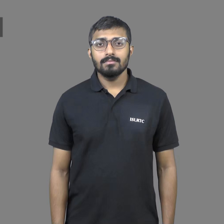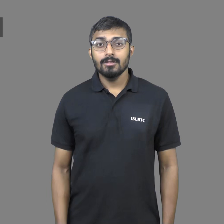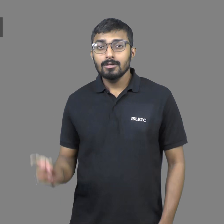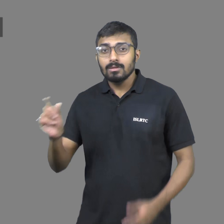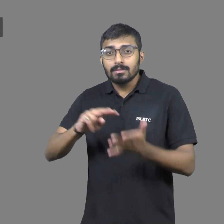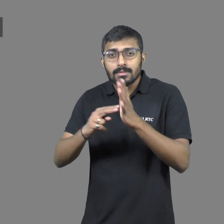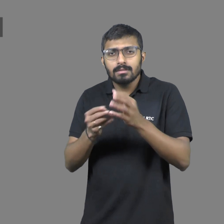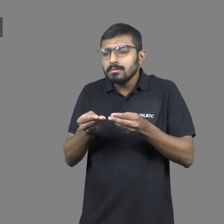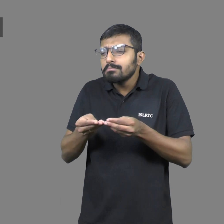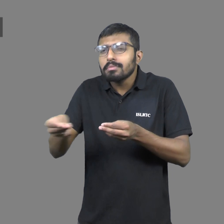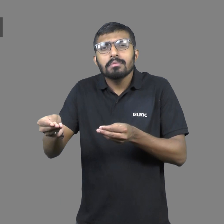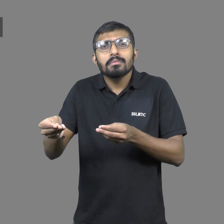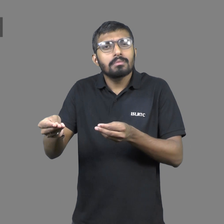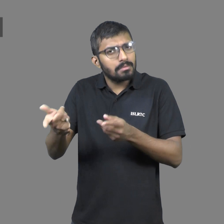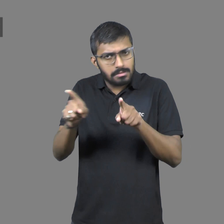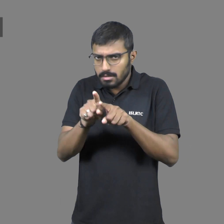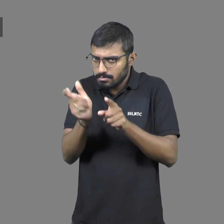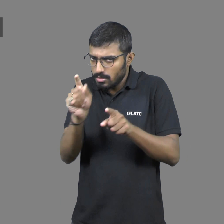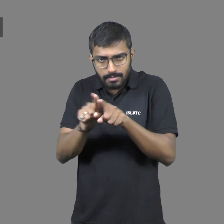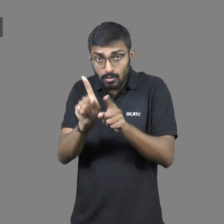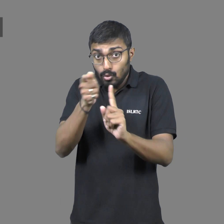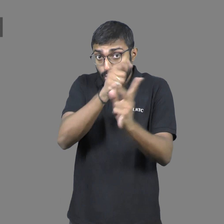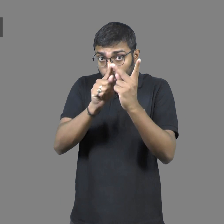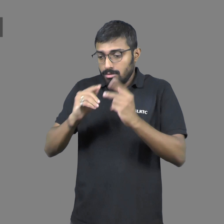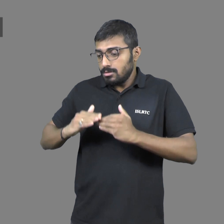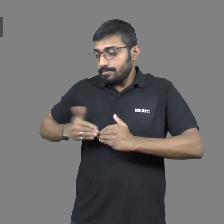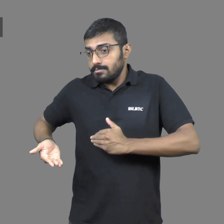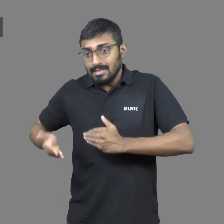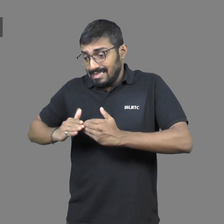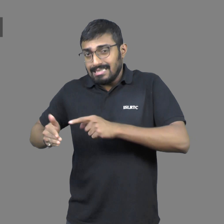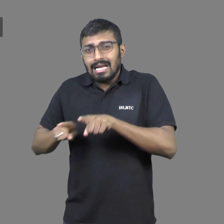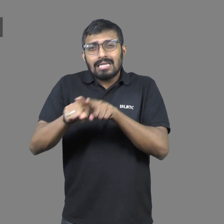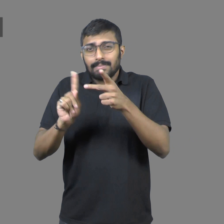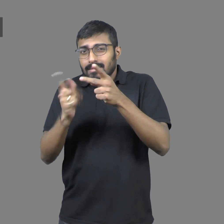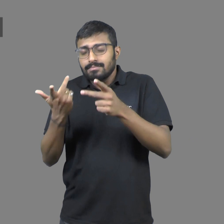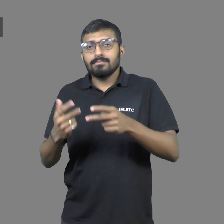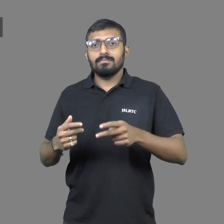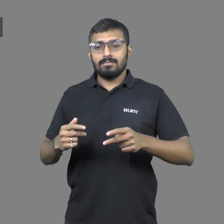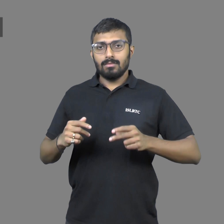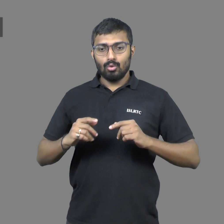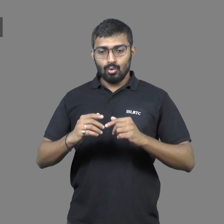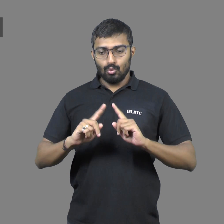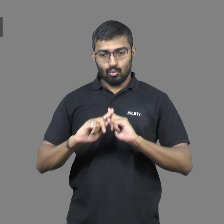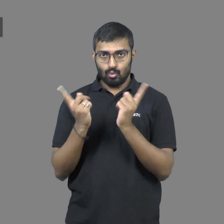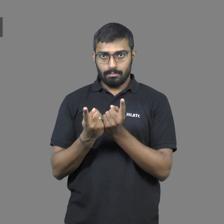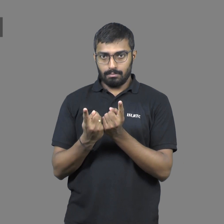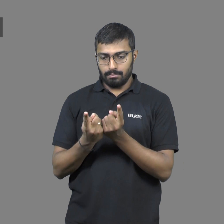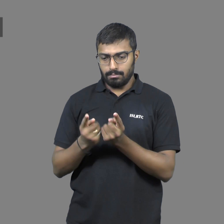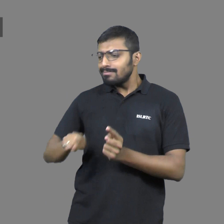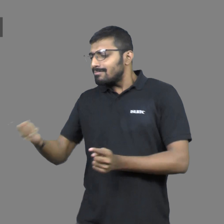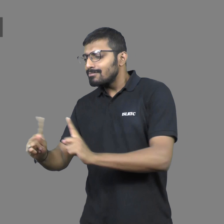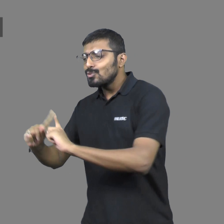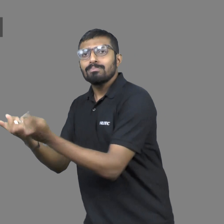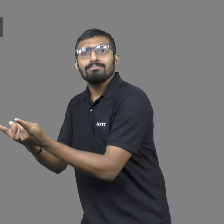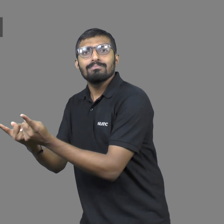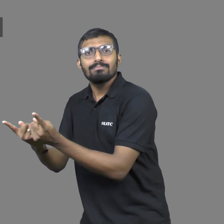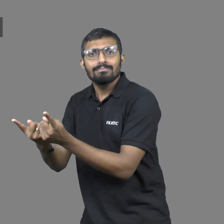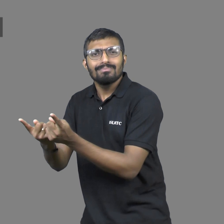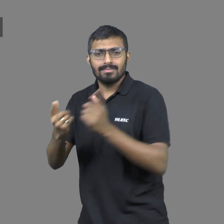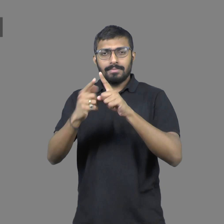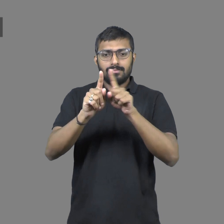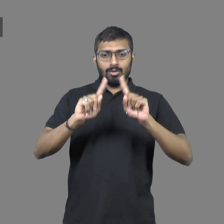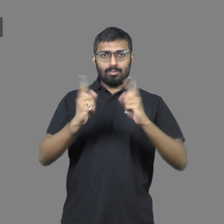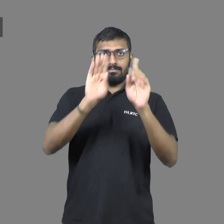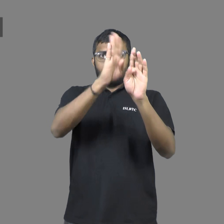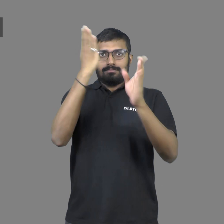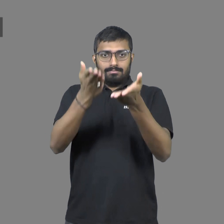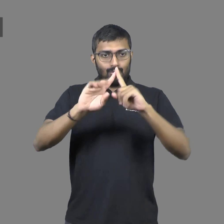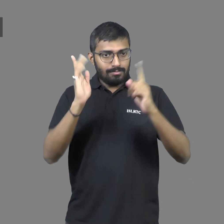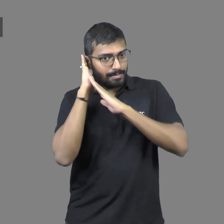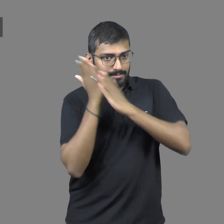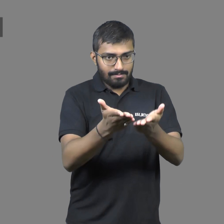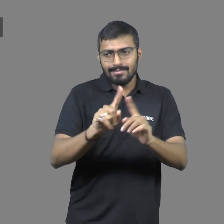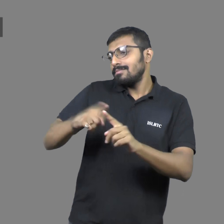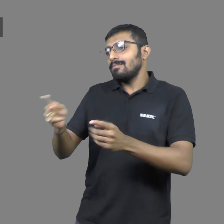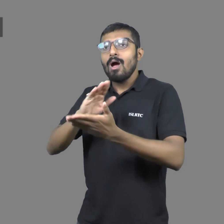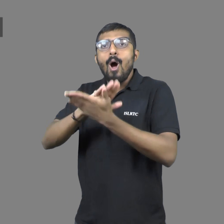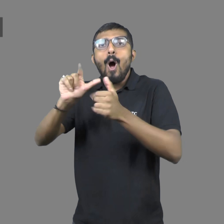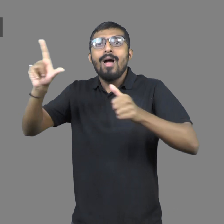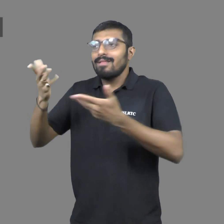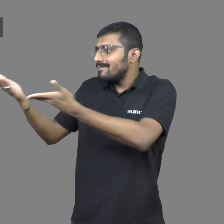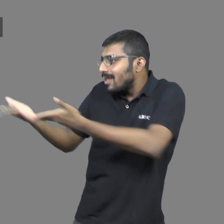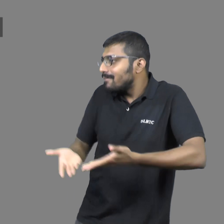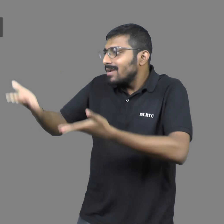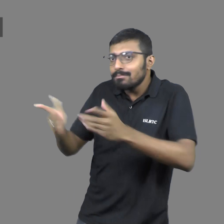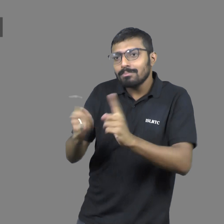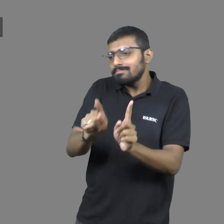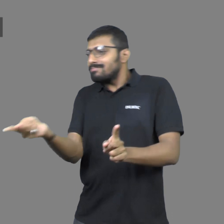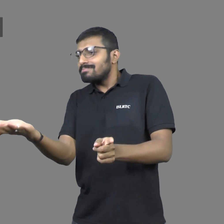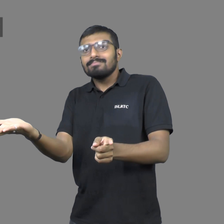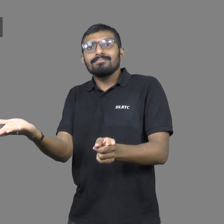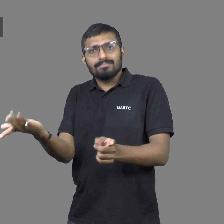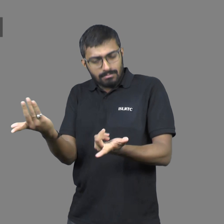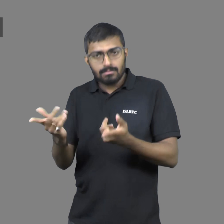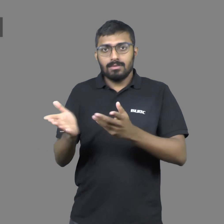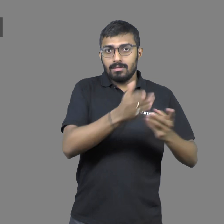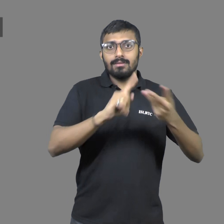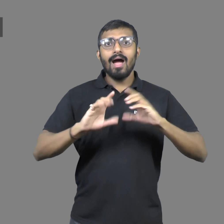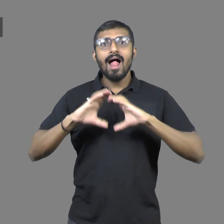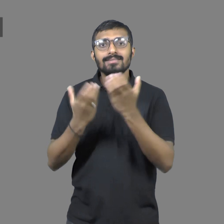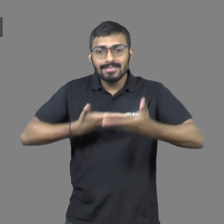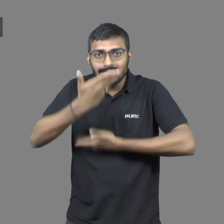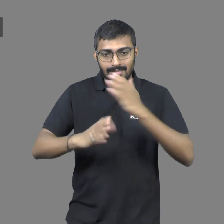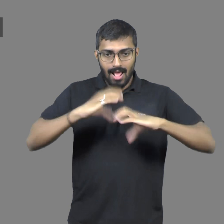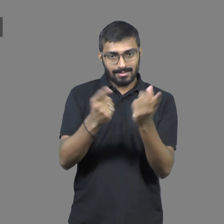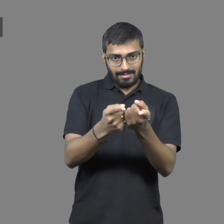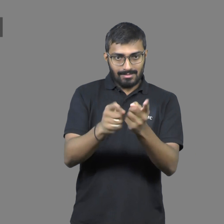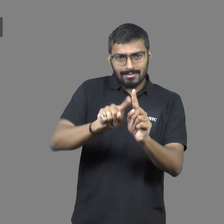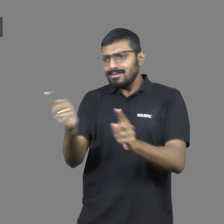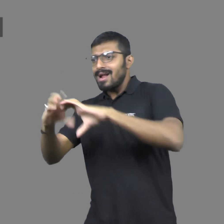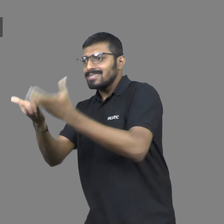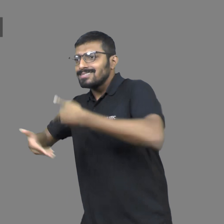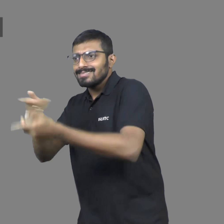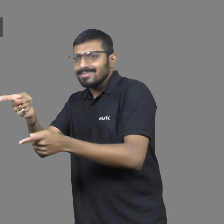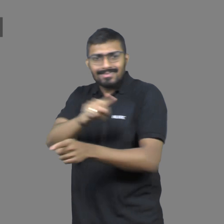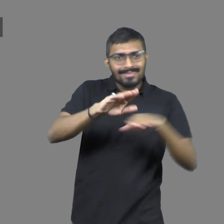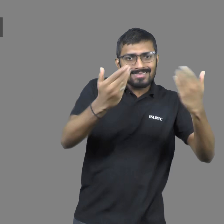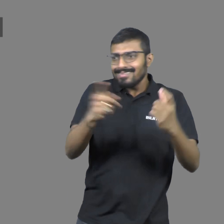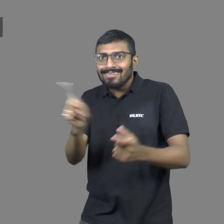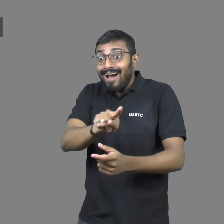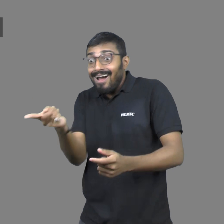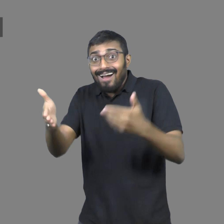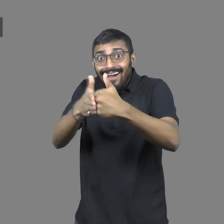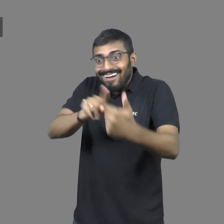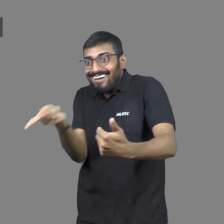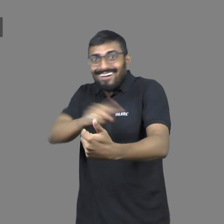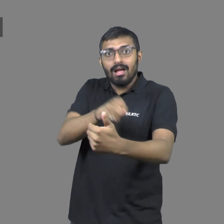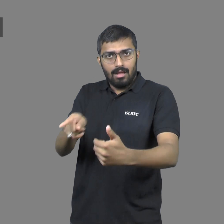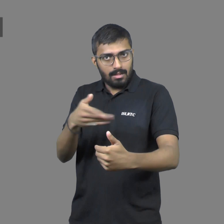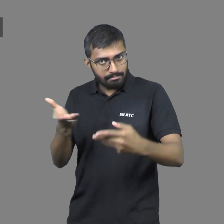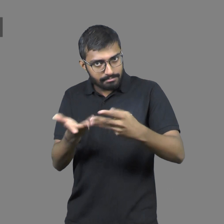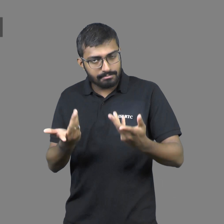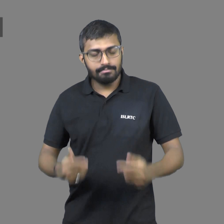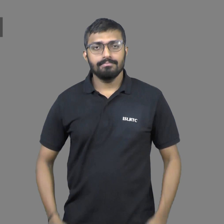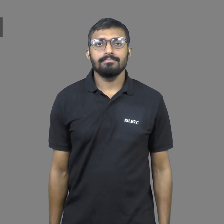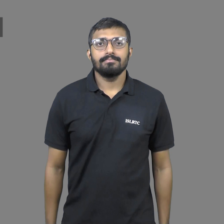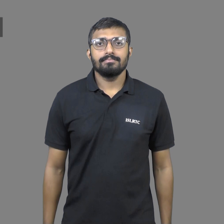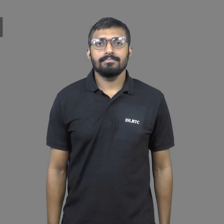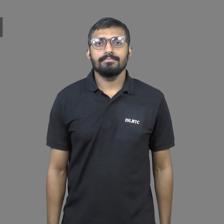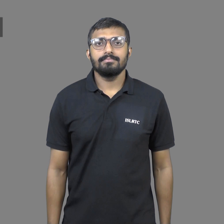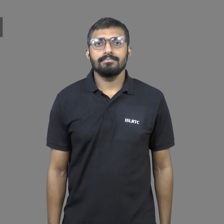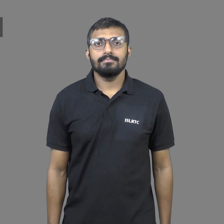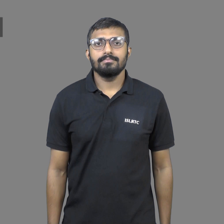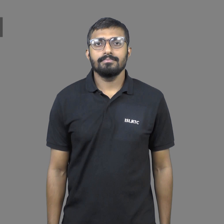Adjacent